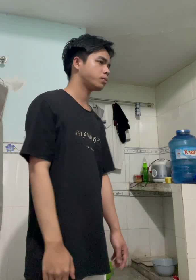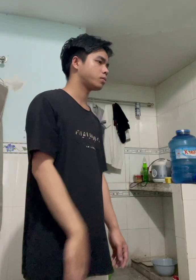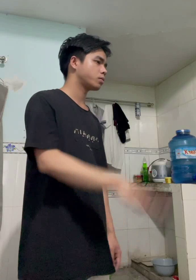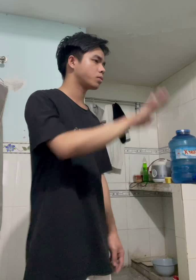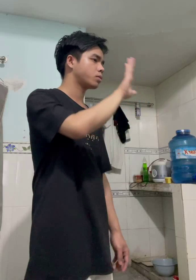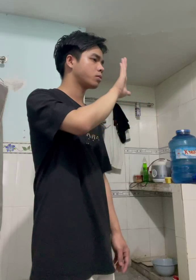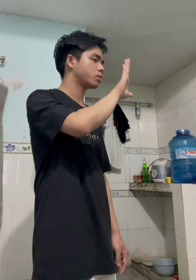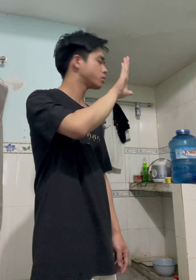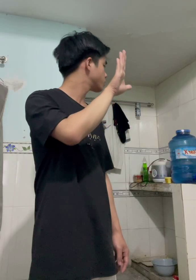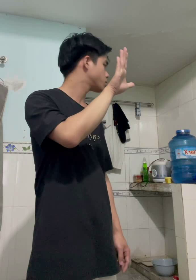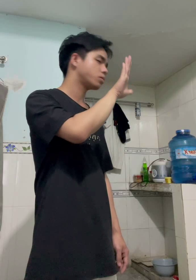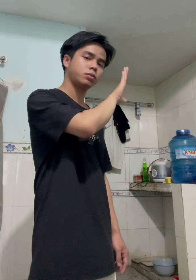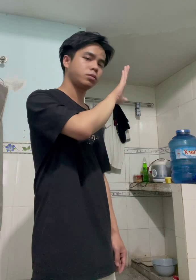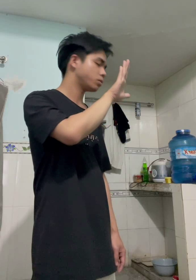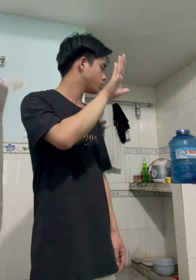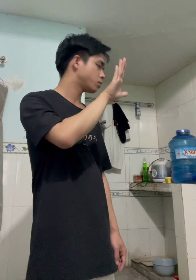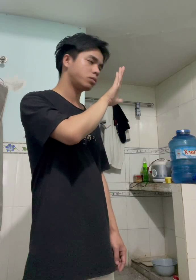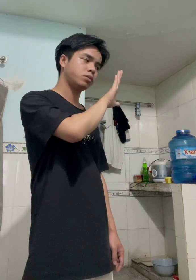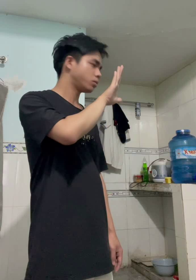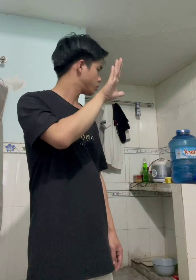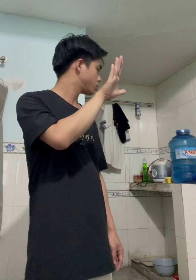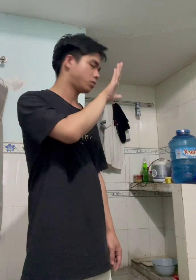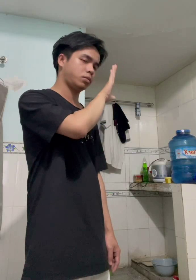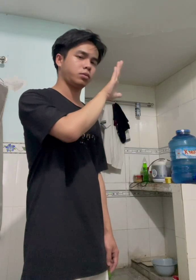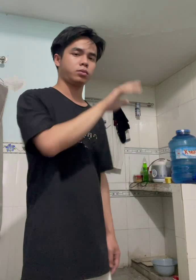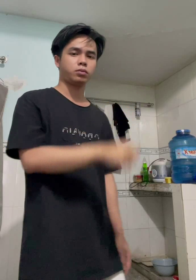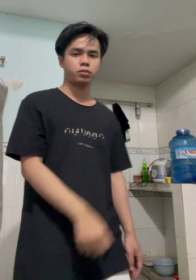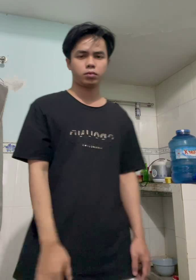khong dong y